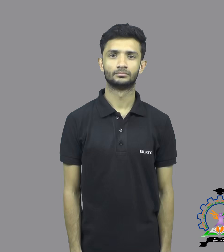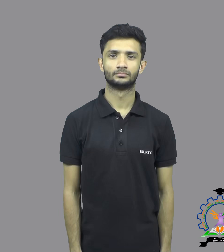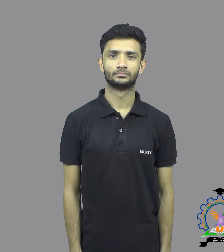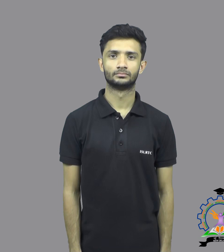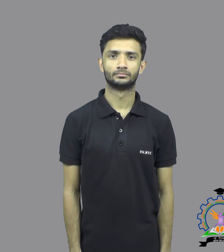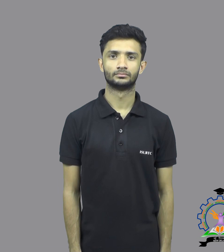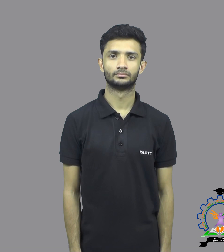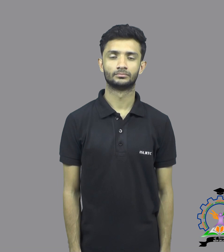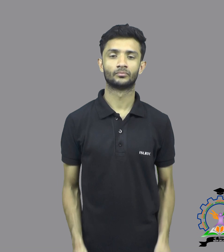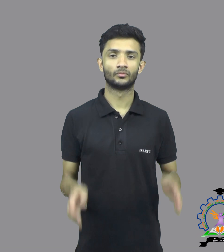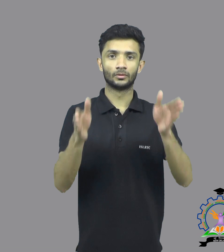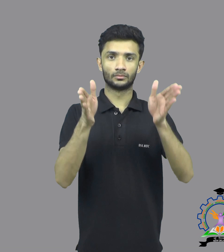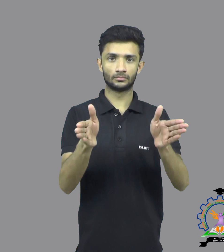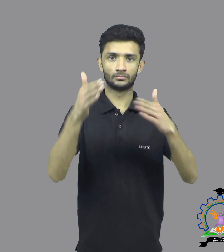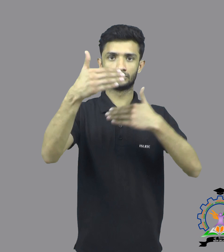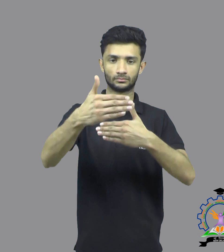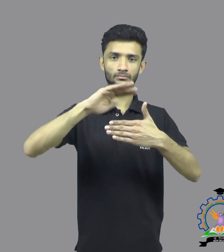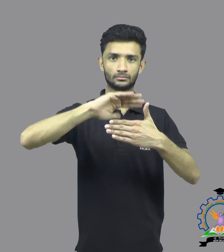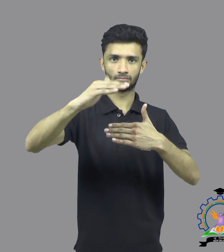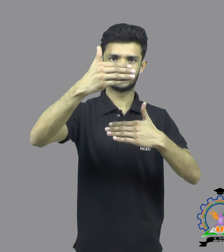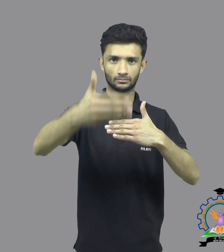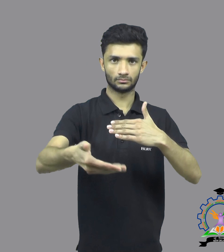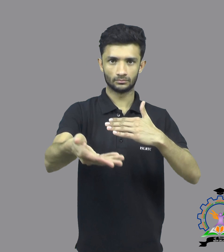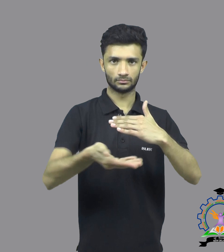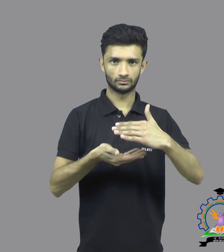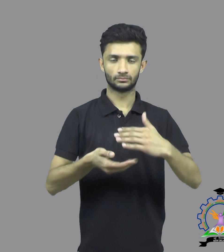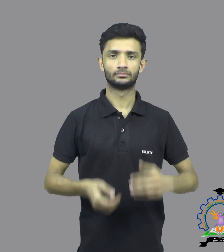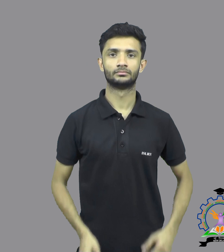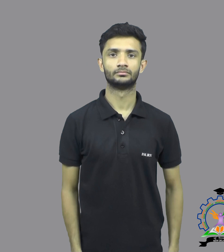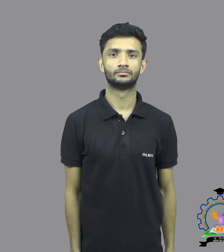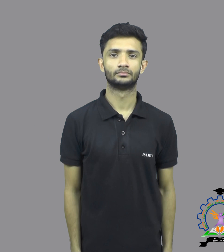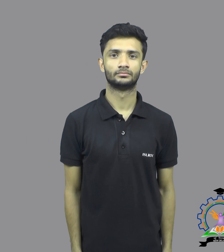Cube